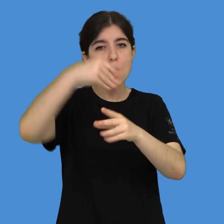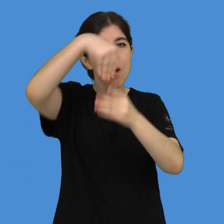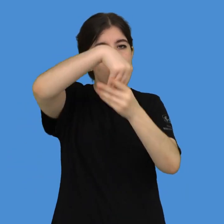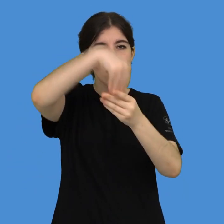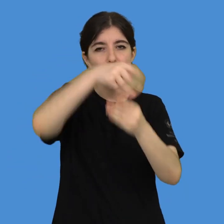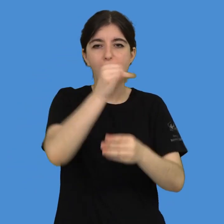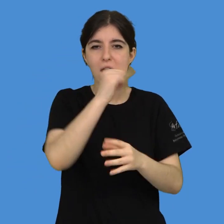dentro